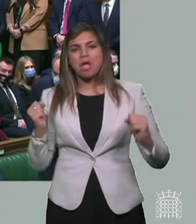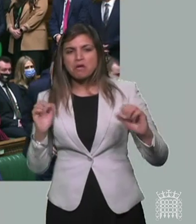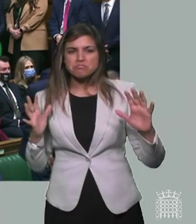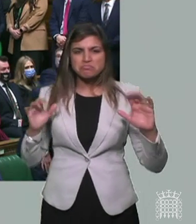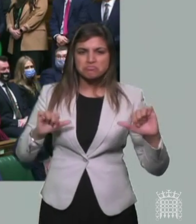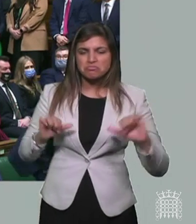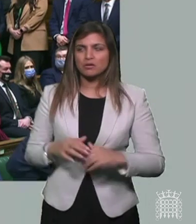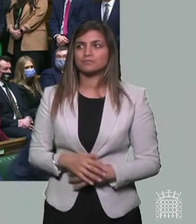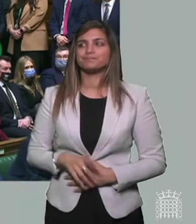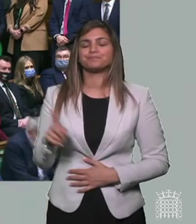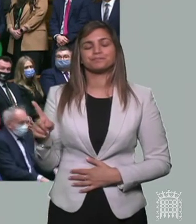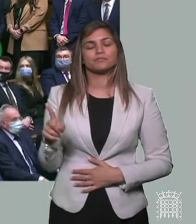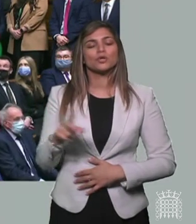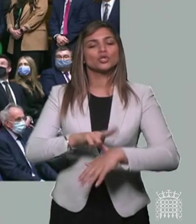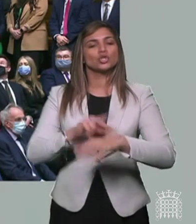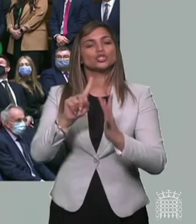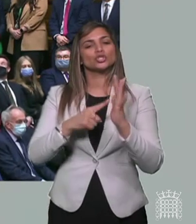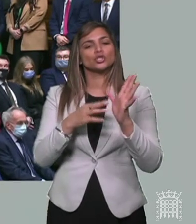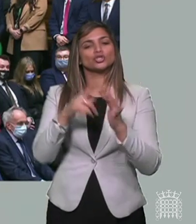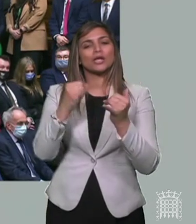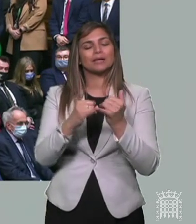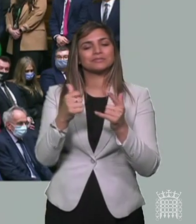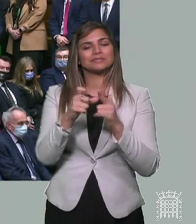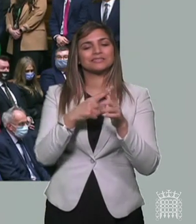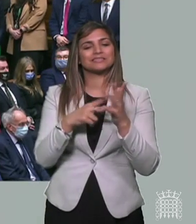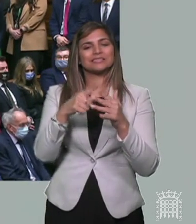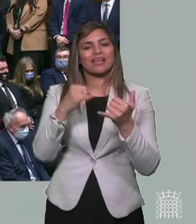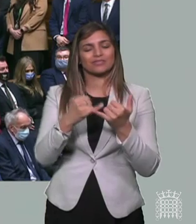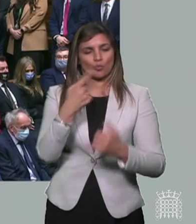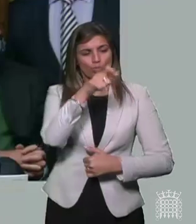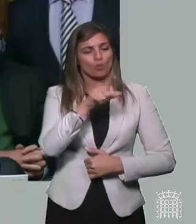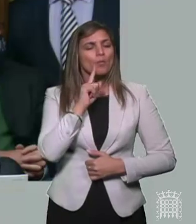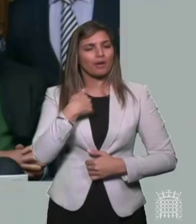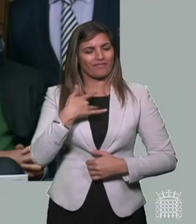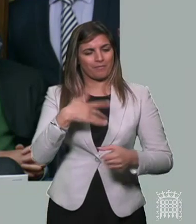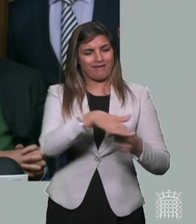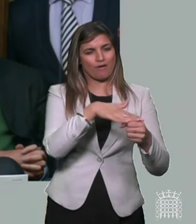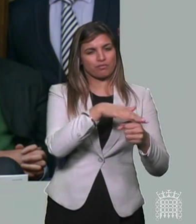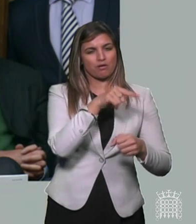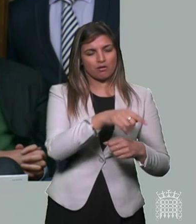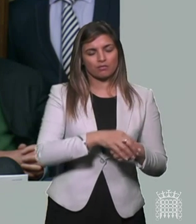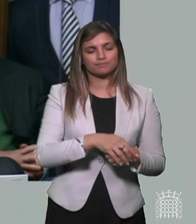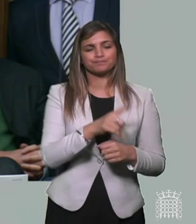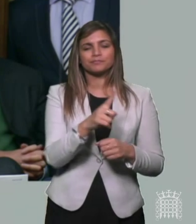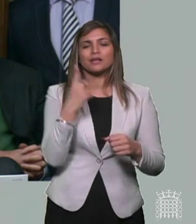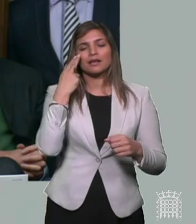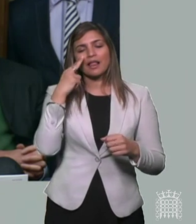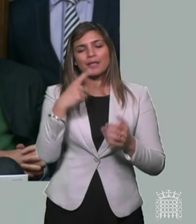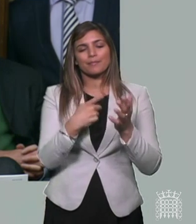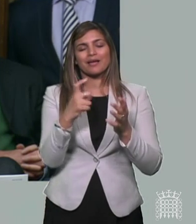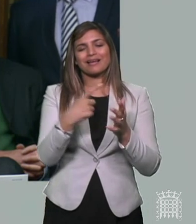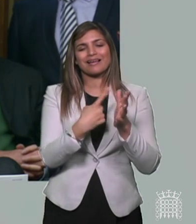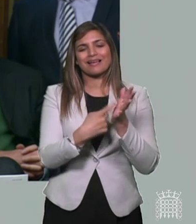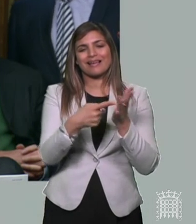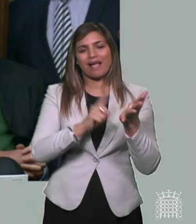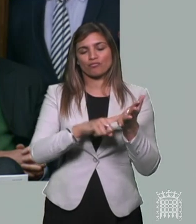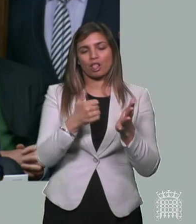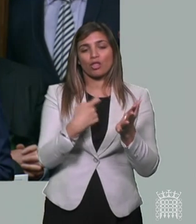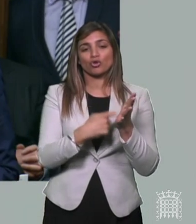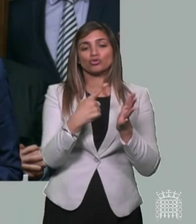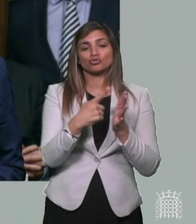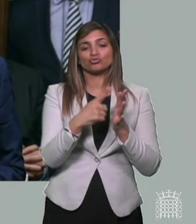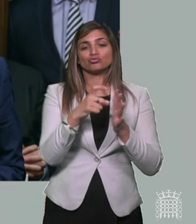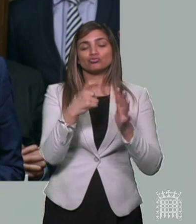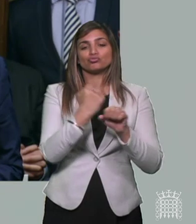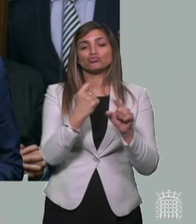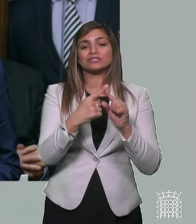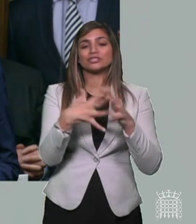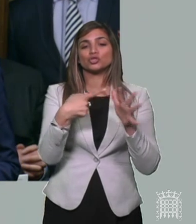My constituent Carol Ridgway faces eight weeks of stress and worry as she waits for an urgent appointment at the local breast clinic in north Wales.